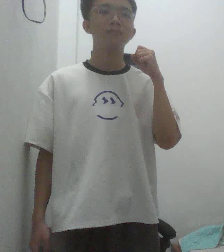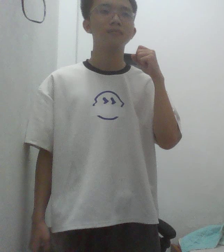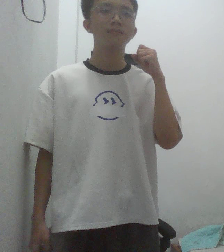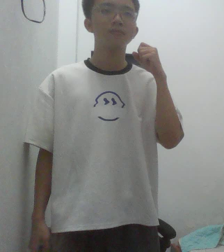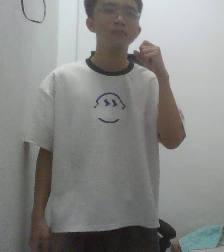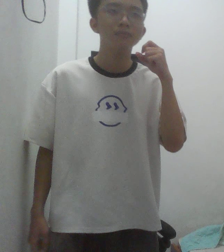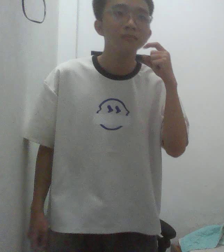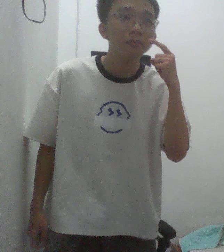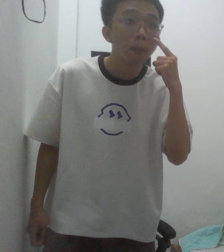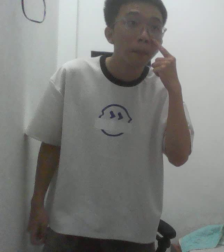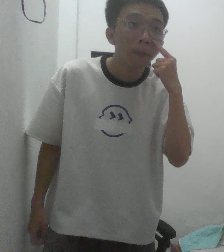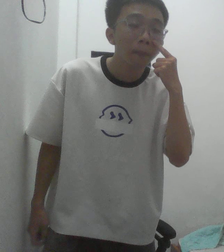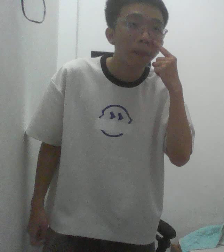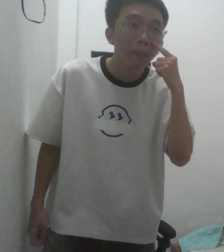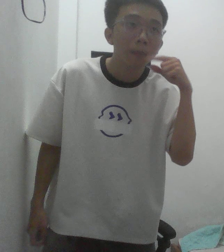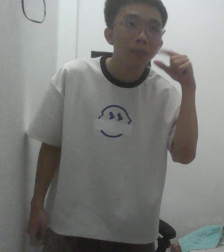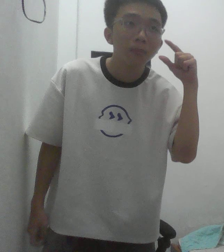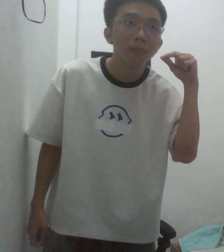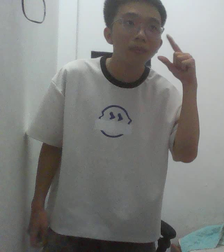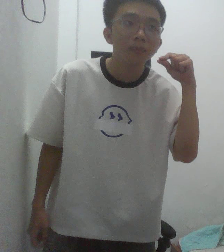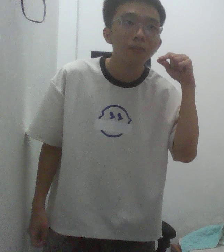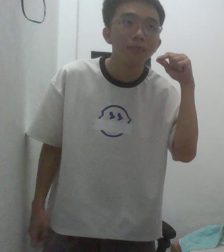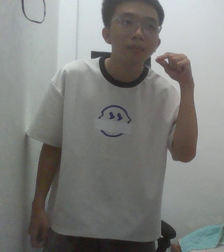lam quen